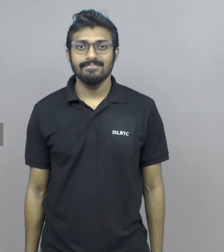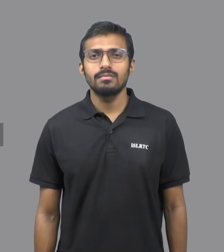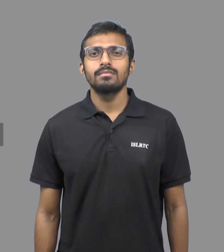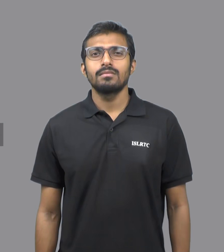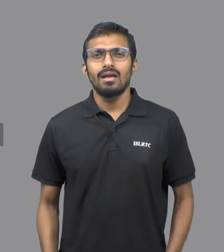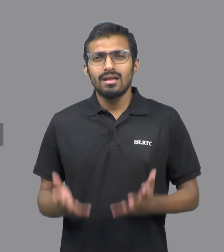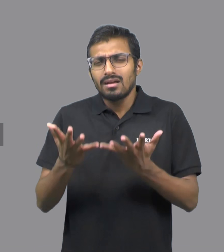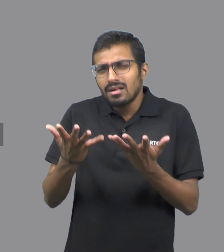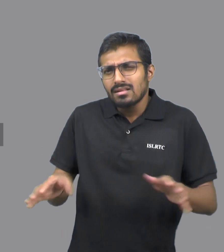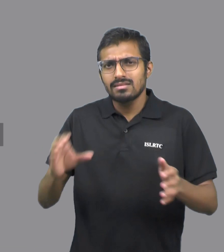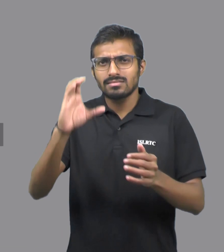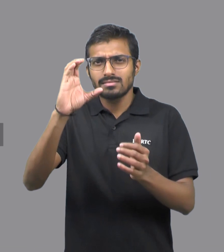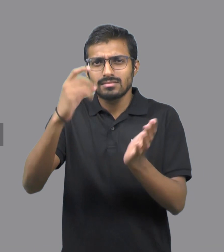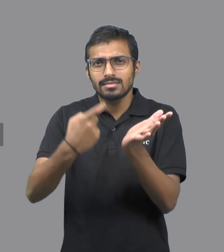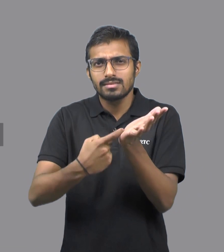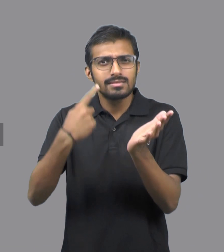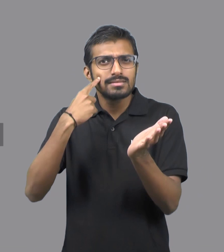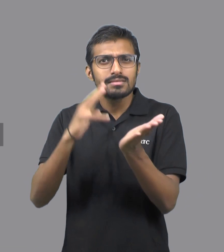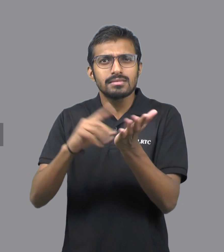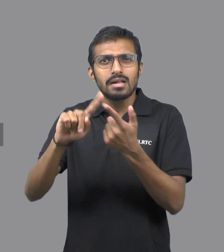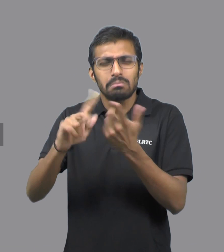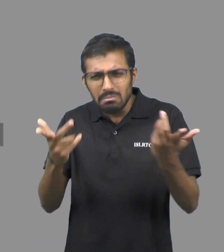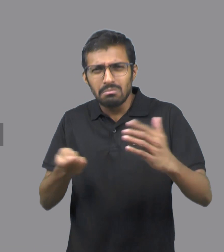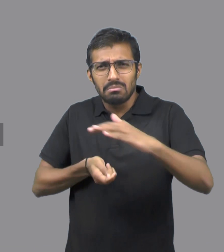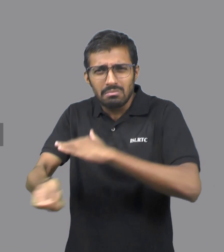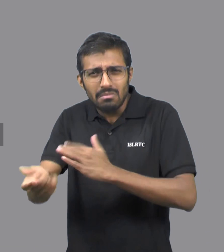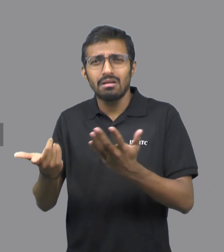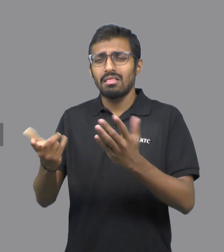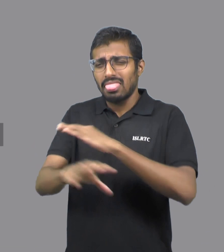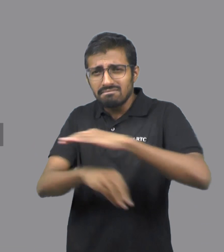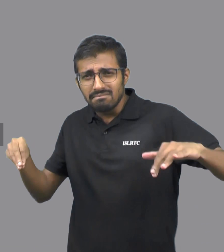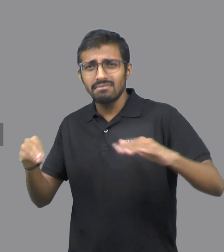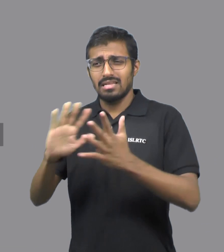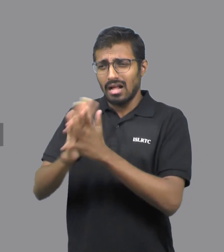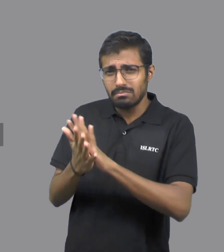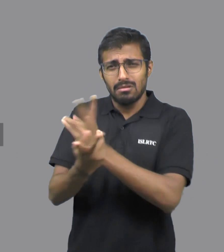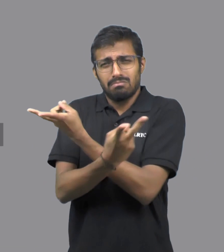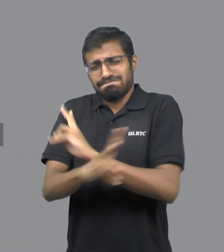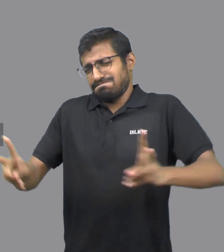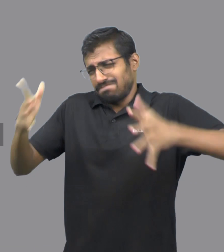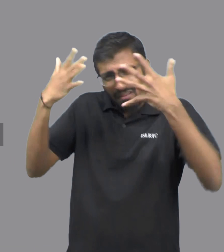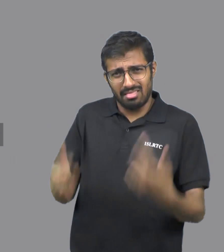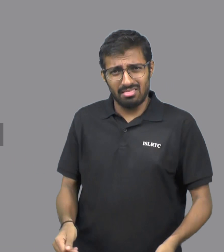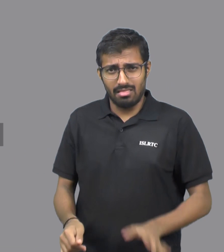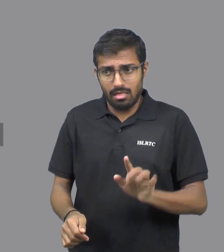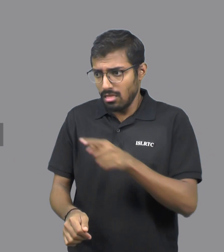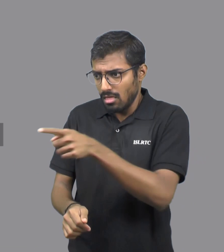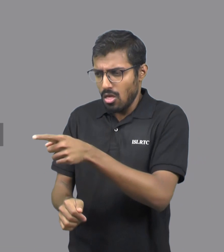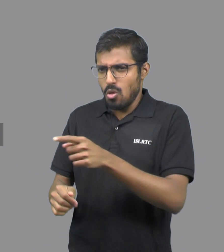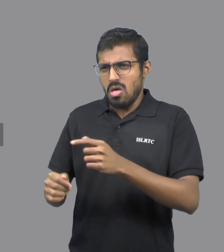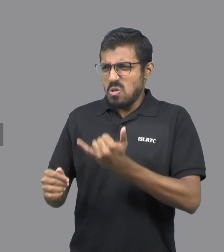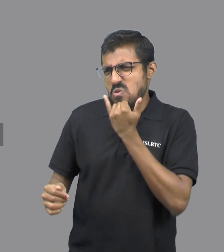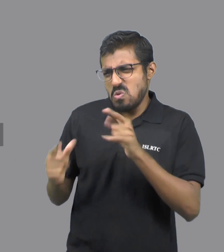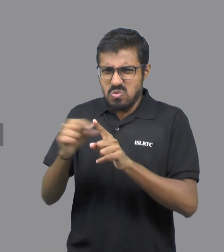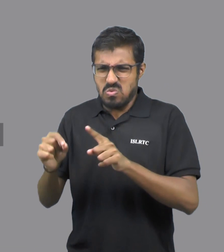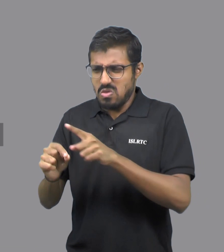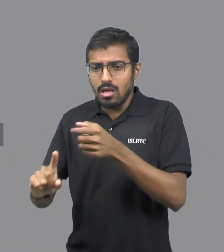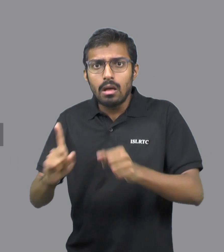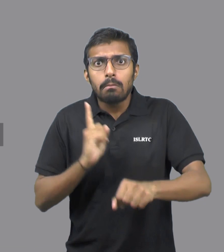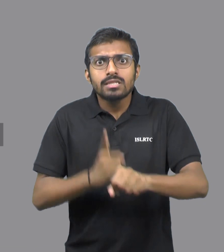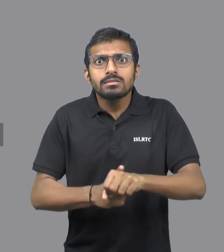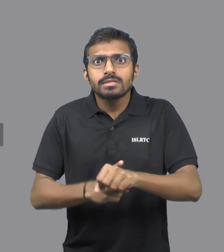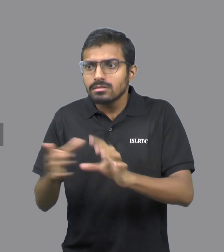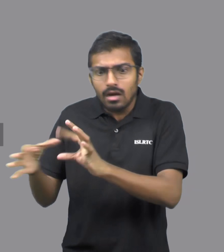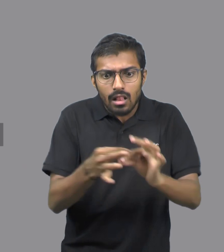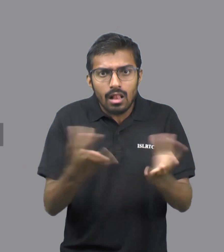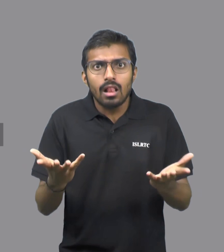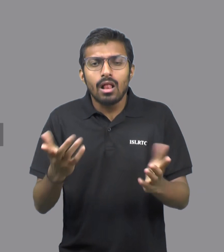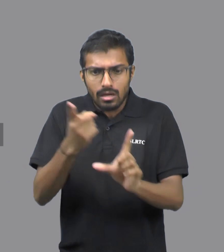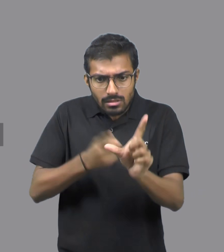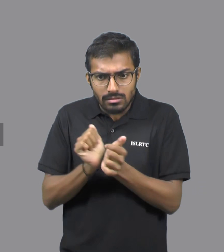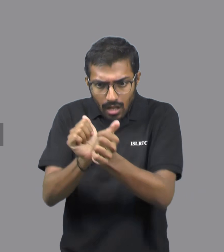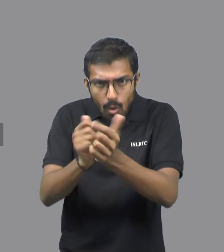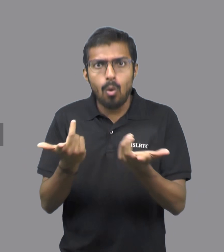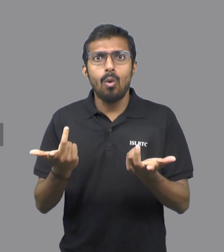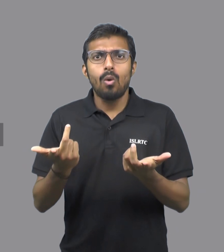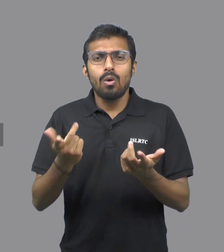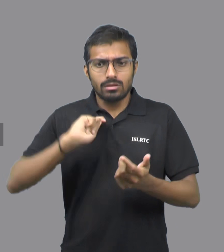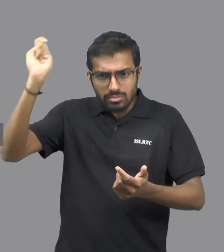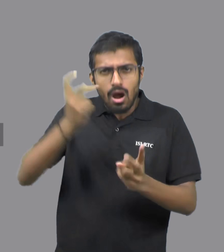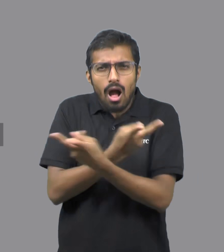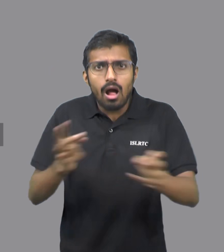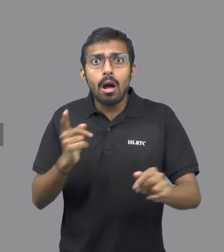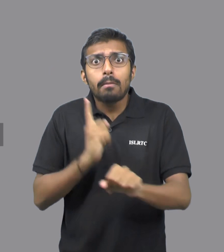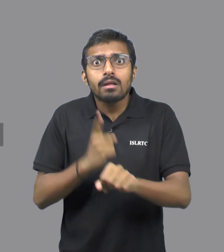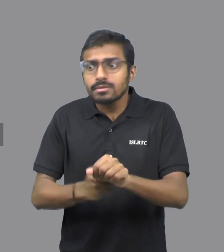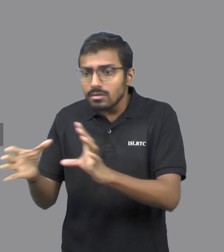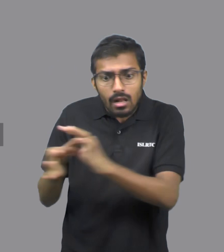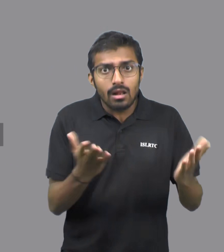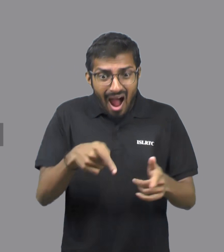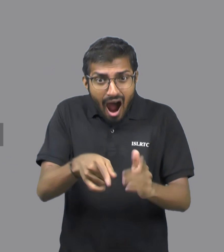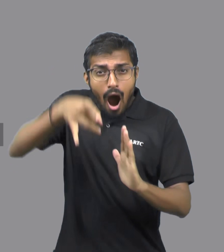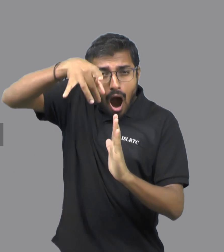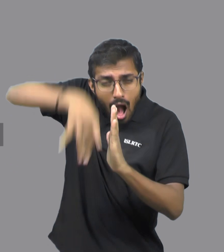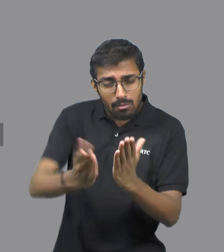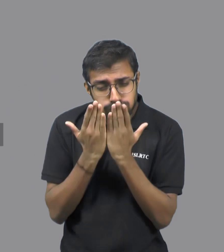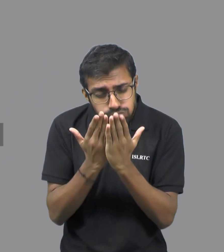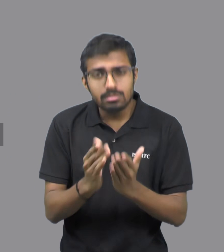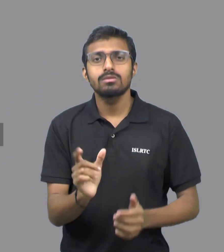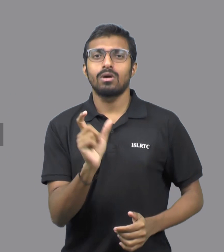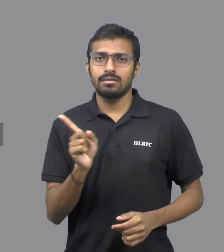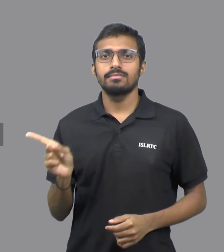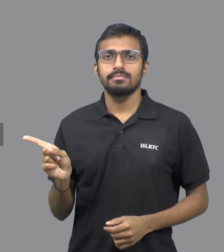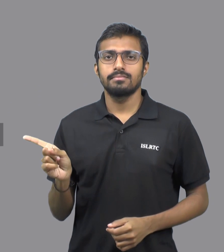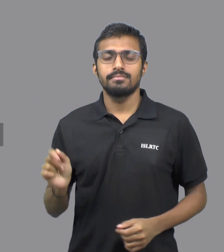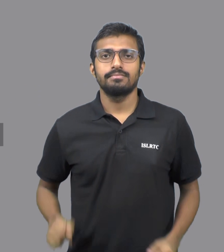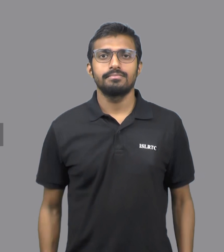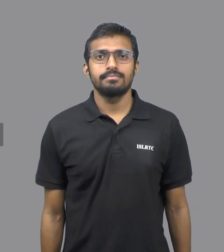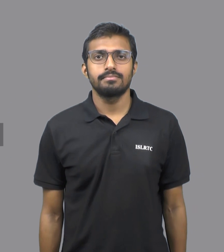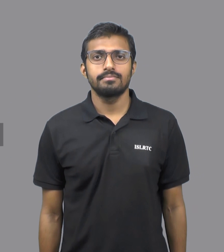Penology